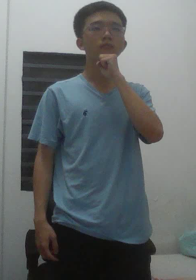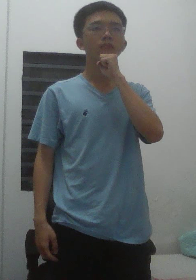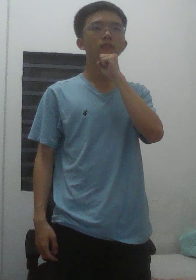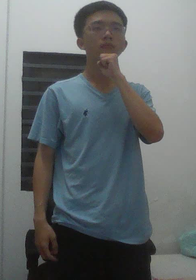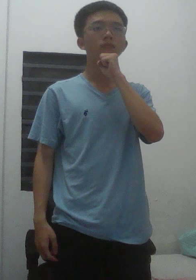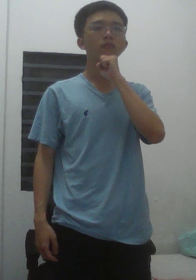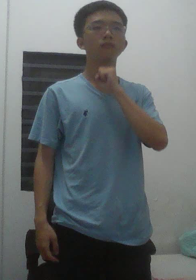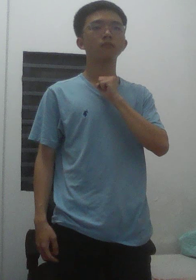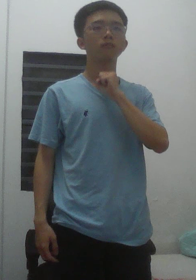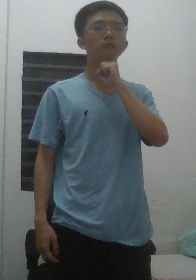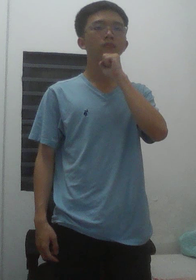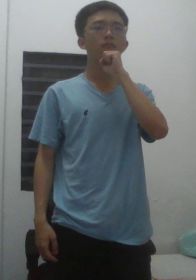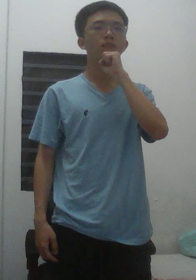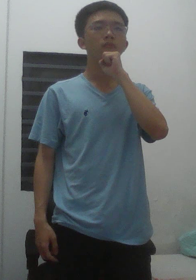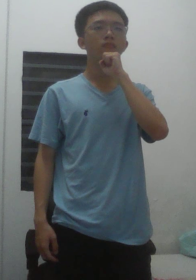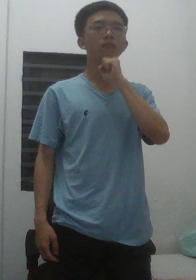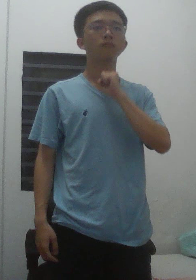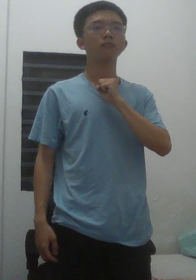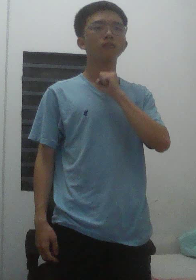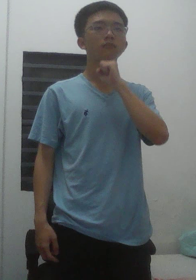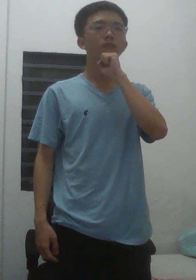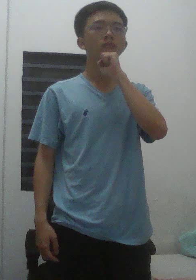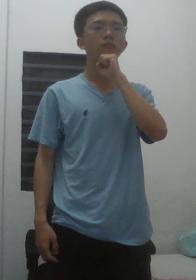dong y